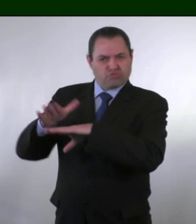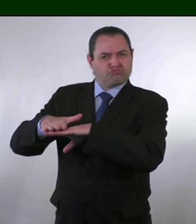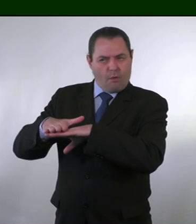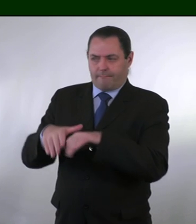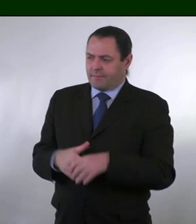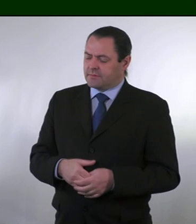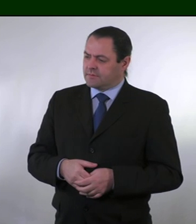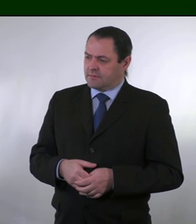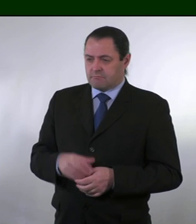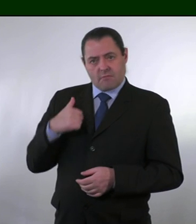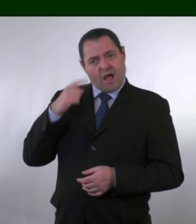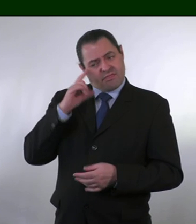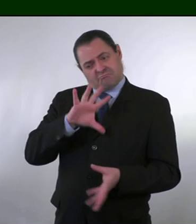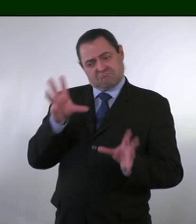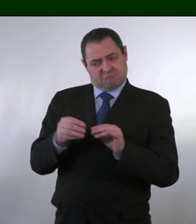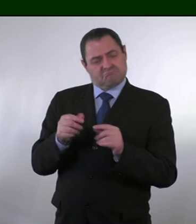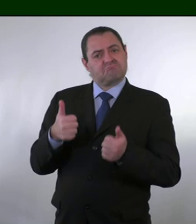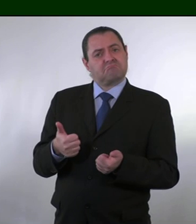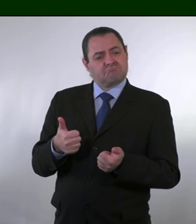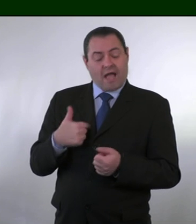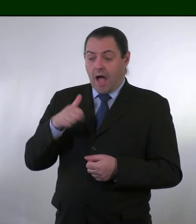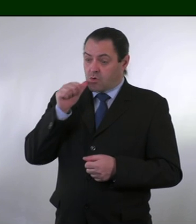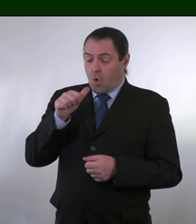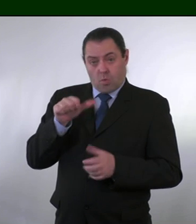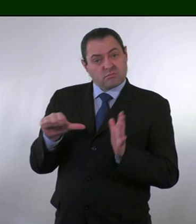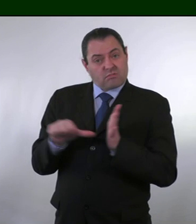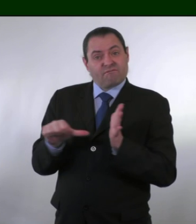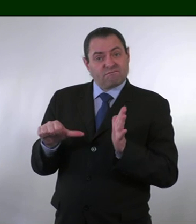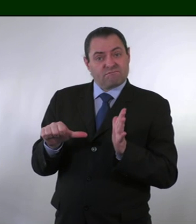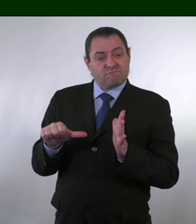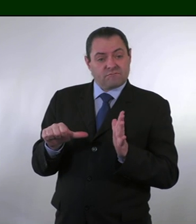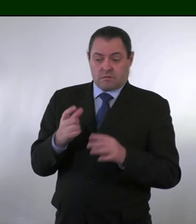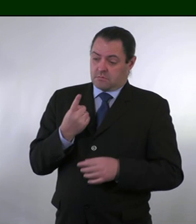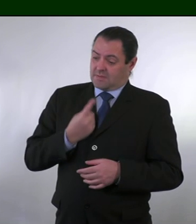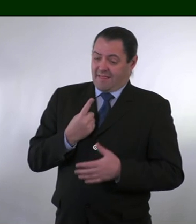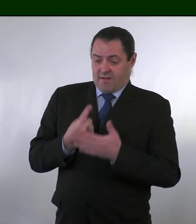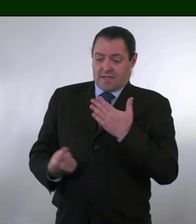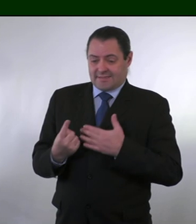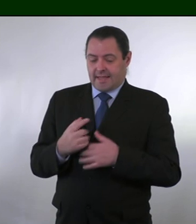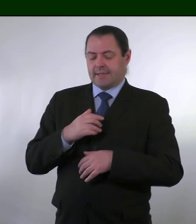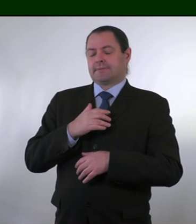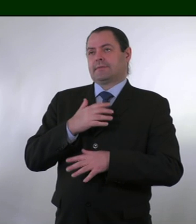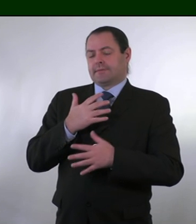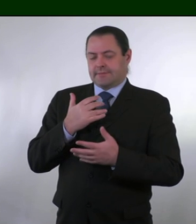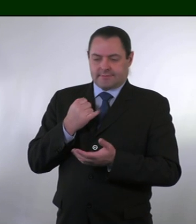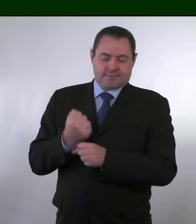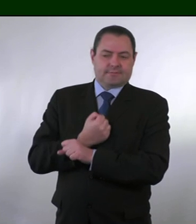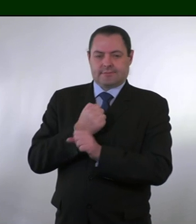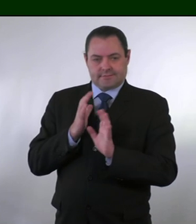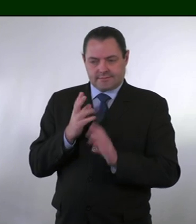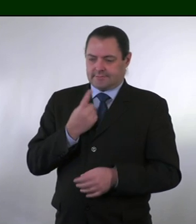I think it is a reasonable package. I know it is tough for people who have to self-isolate, and I am glad that after a long time in which the right hon.